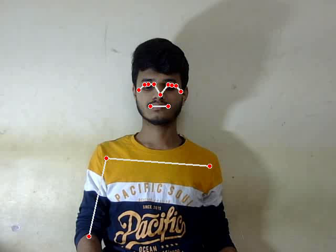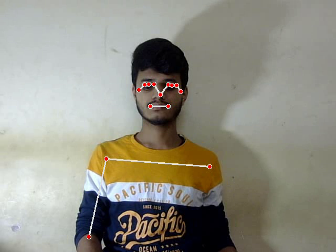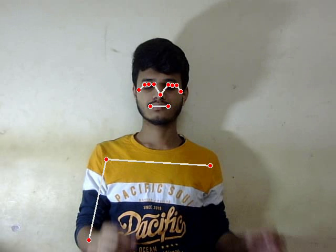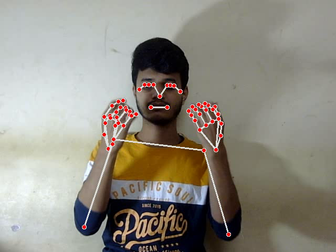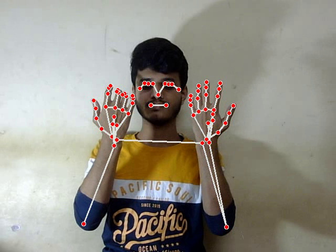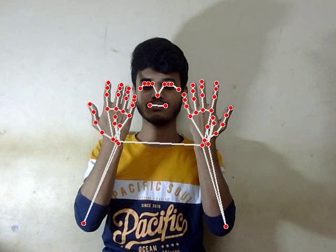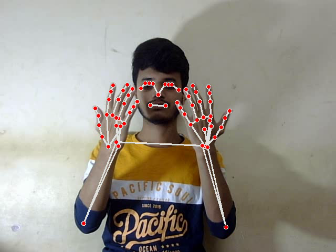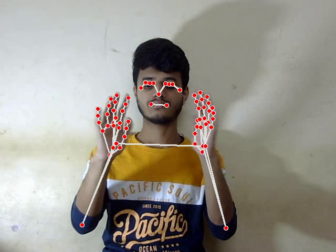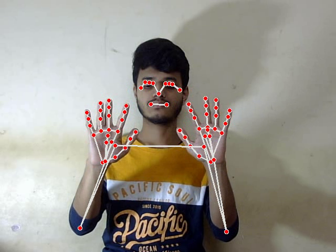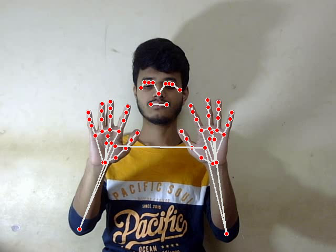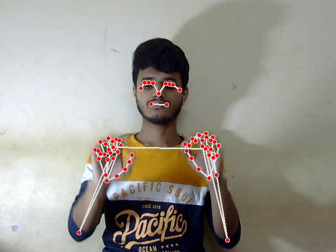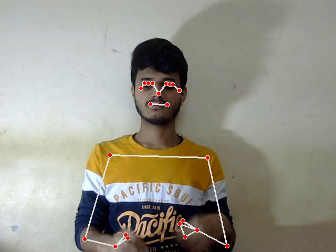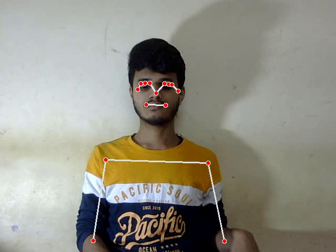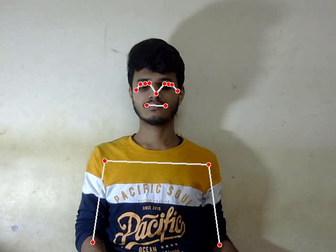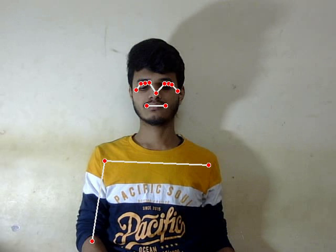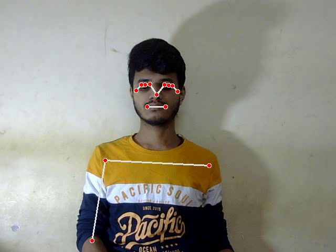finish